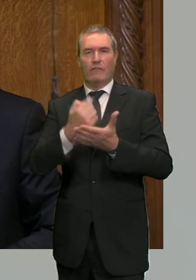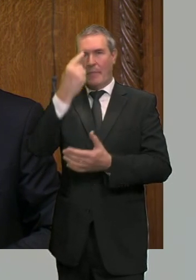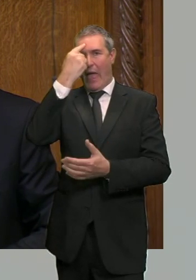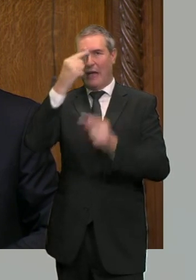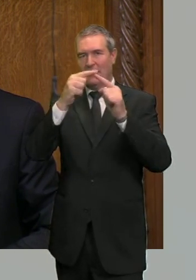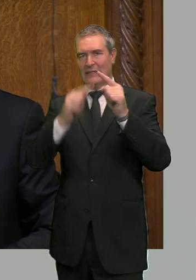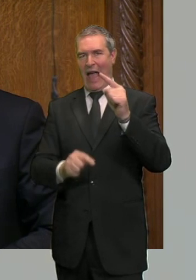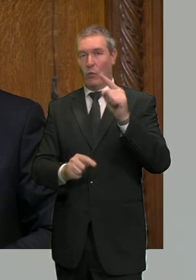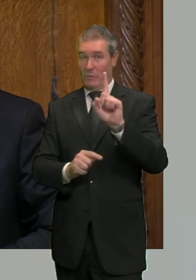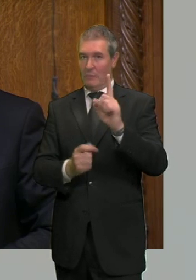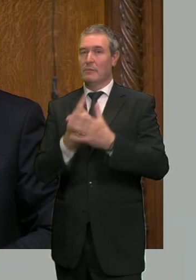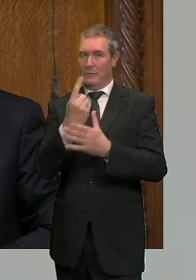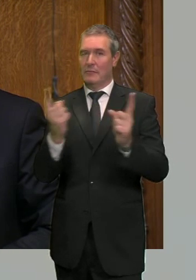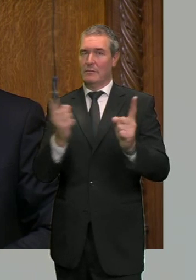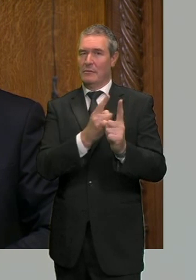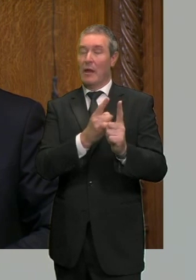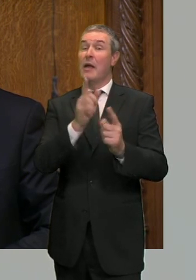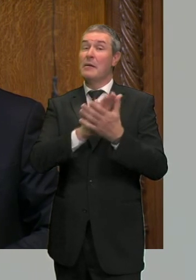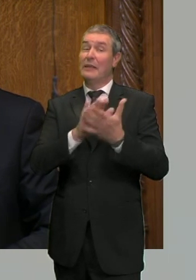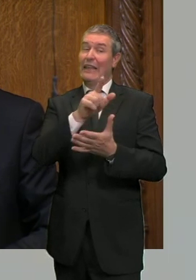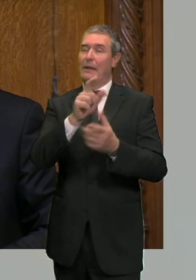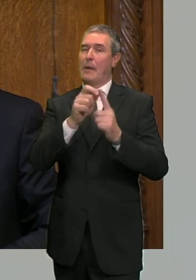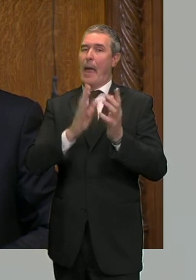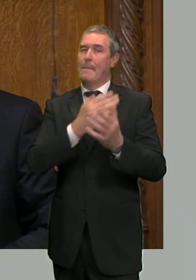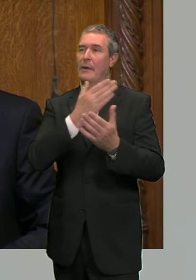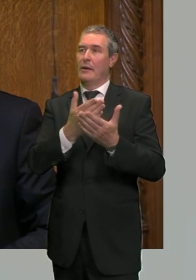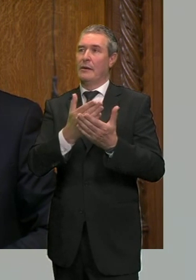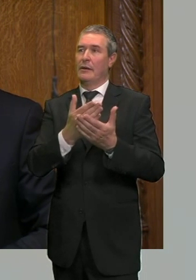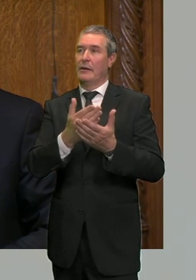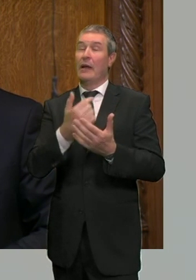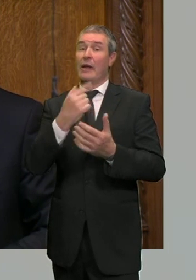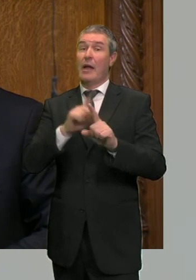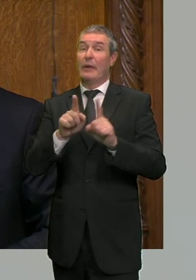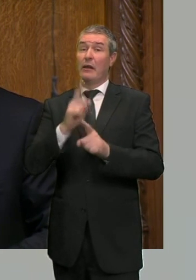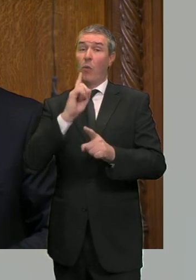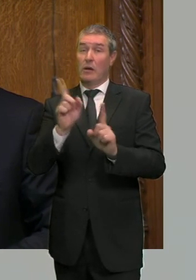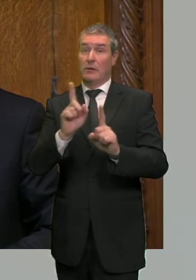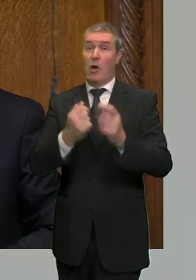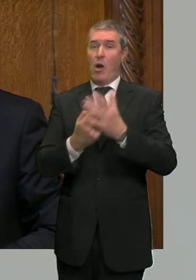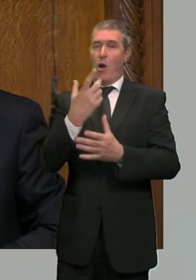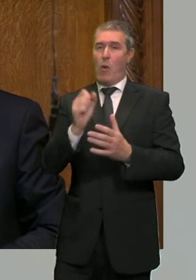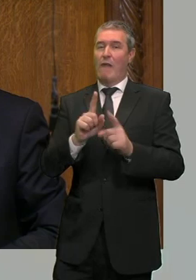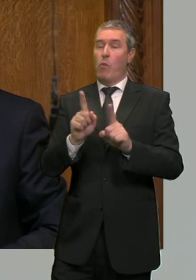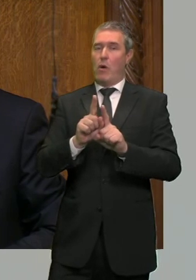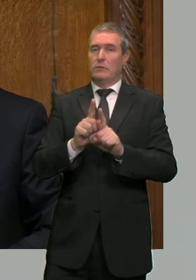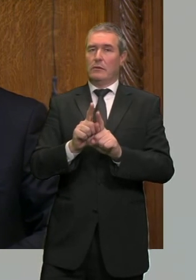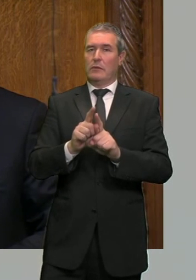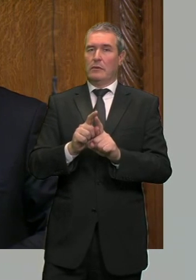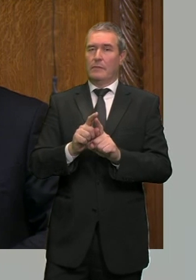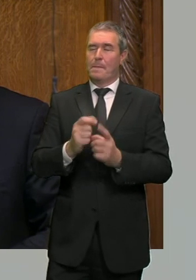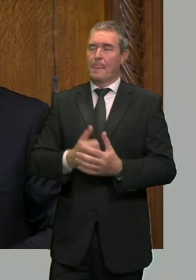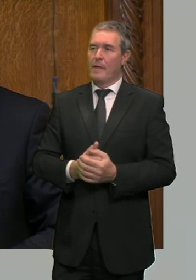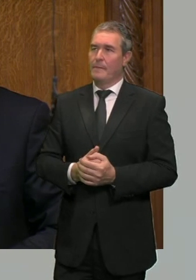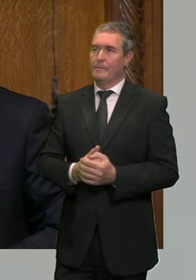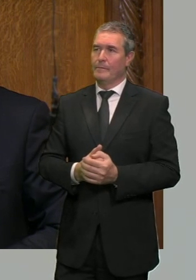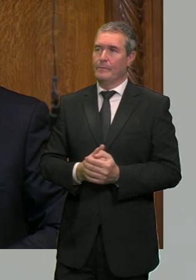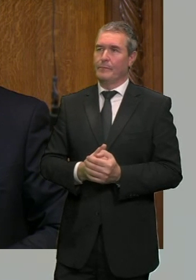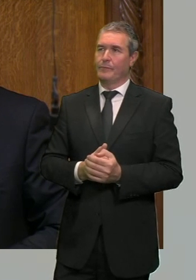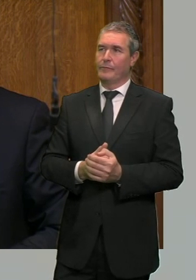Put simply, since he became the Prime Minister the sound of Big Ben’s bongs has been replaced by the cash till sound of big donor bungs.